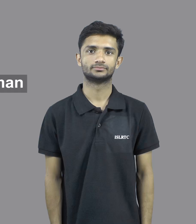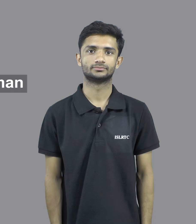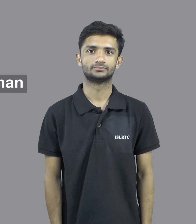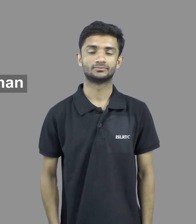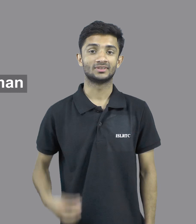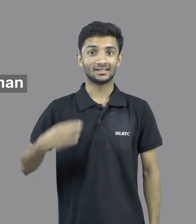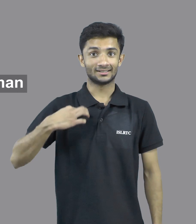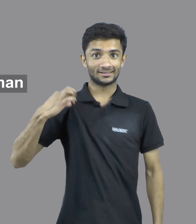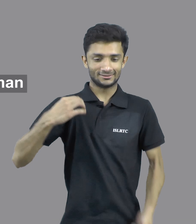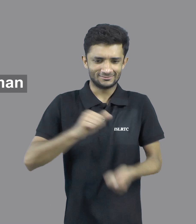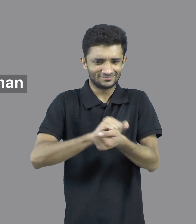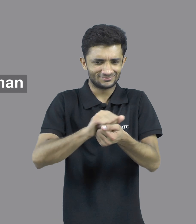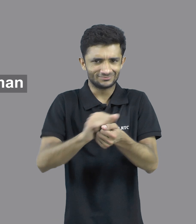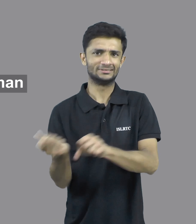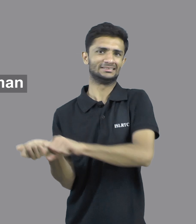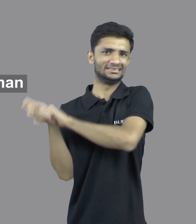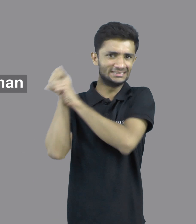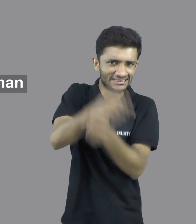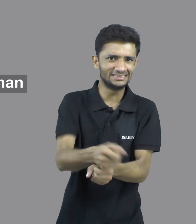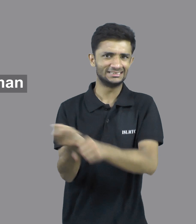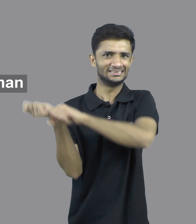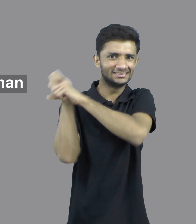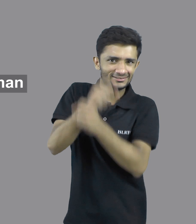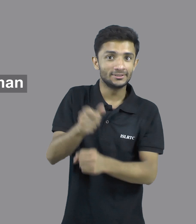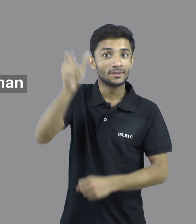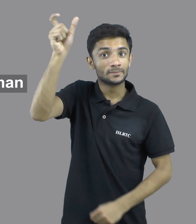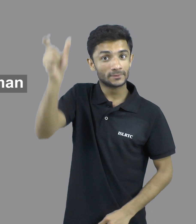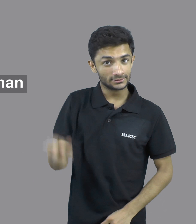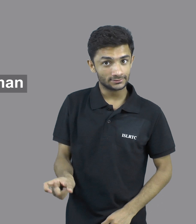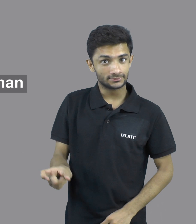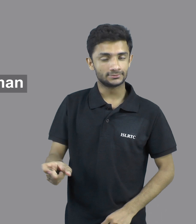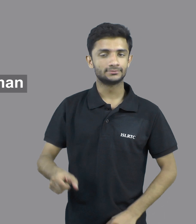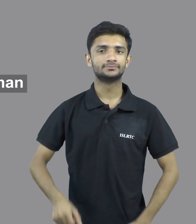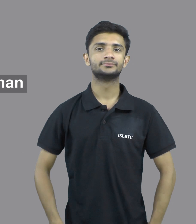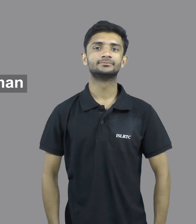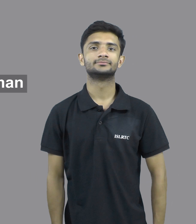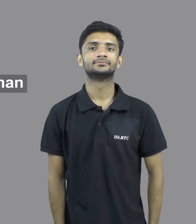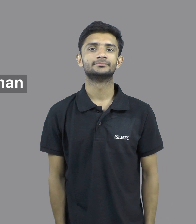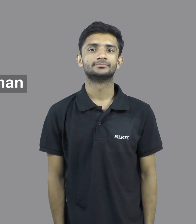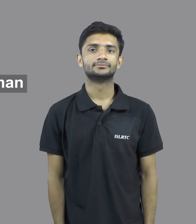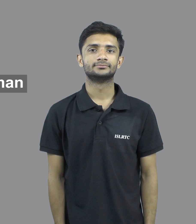Washerman